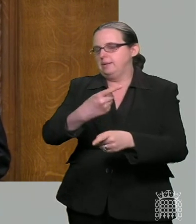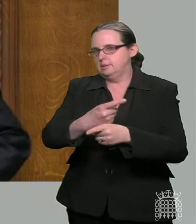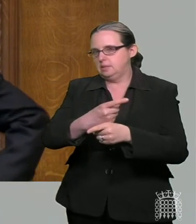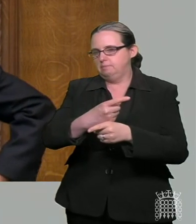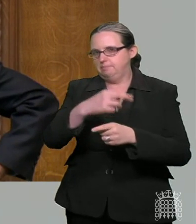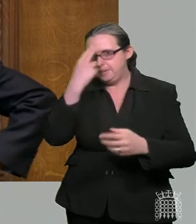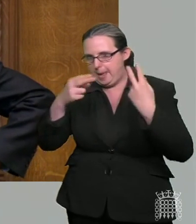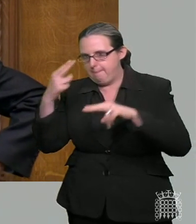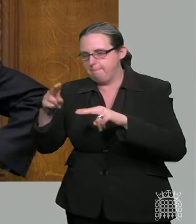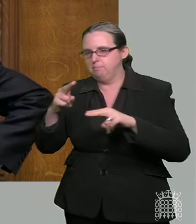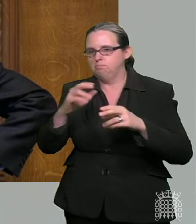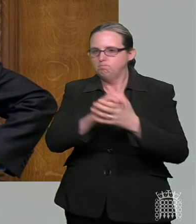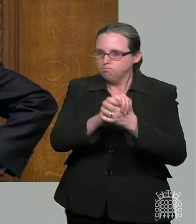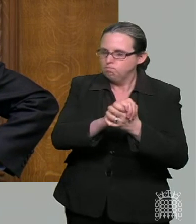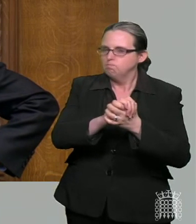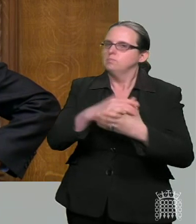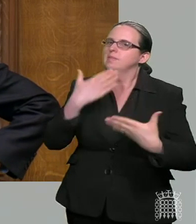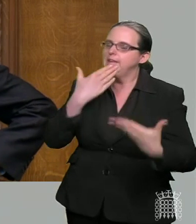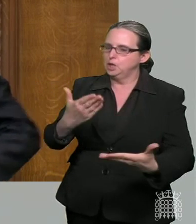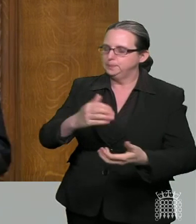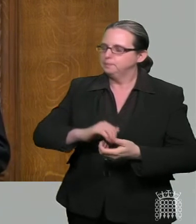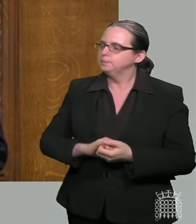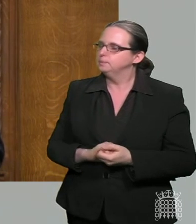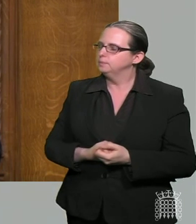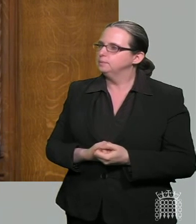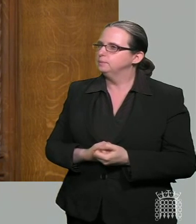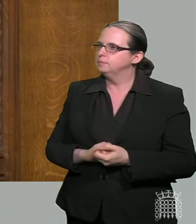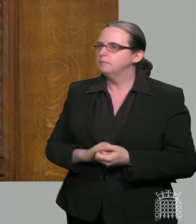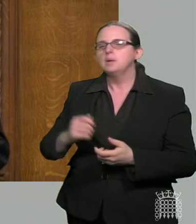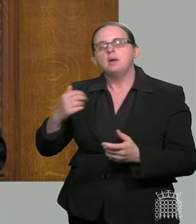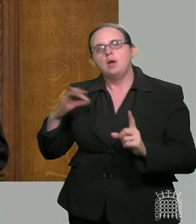May I raise something slightly different though?